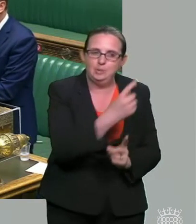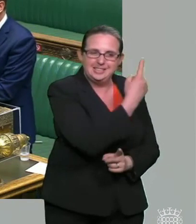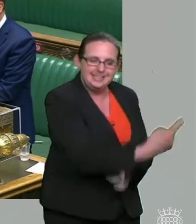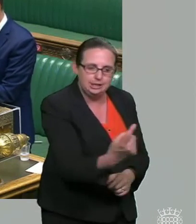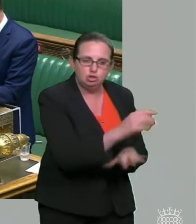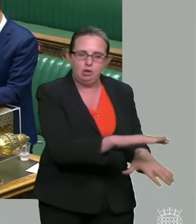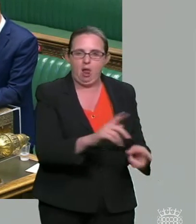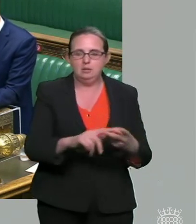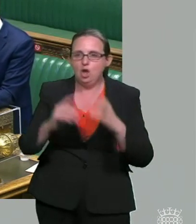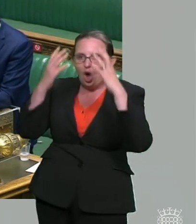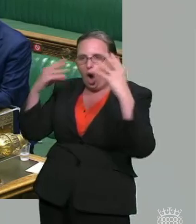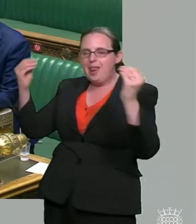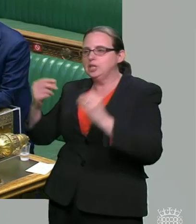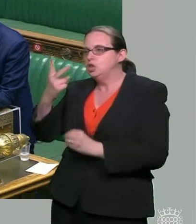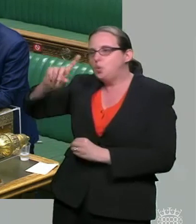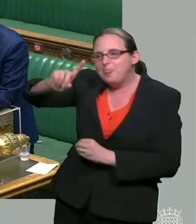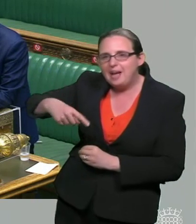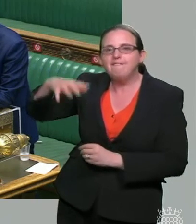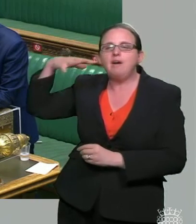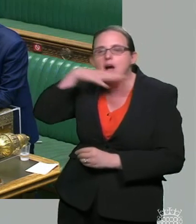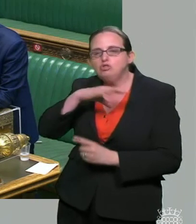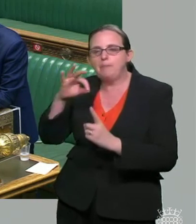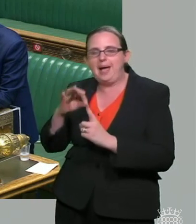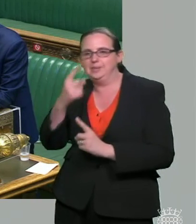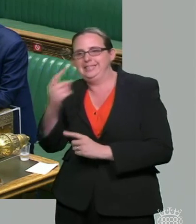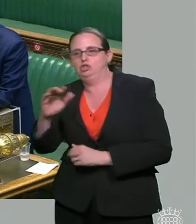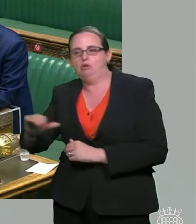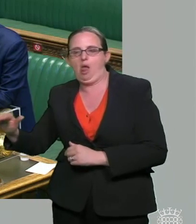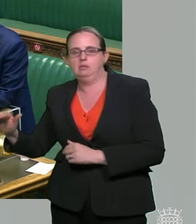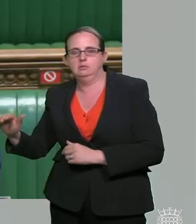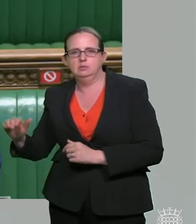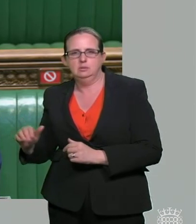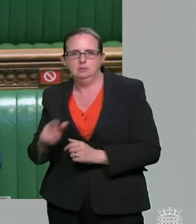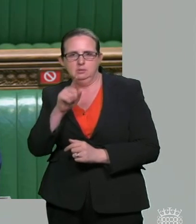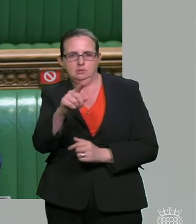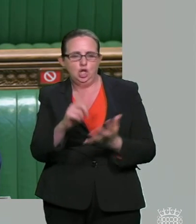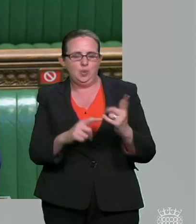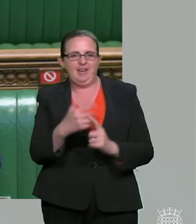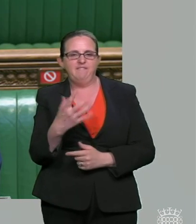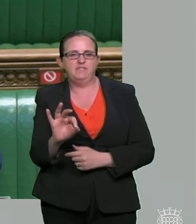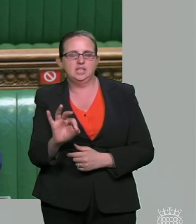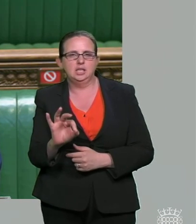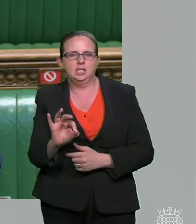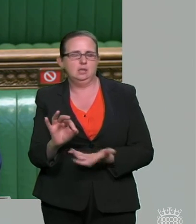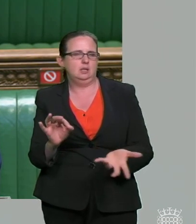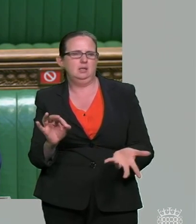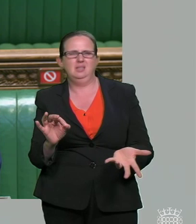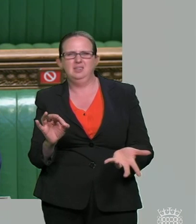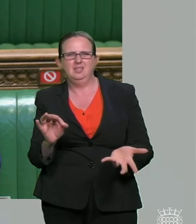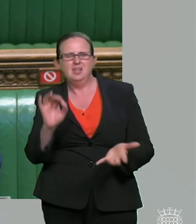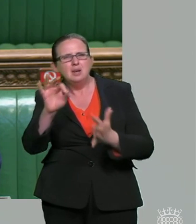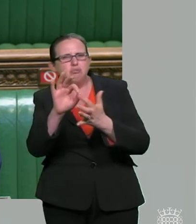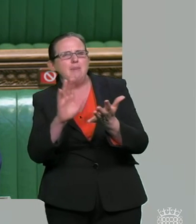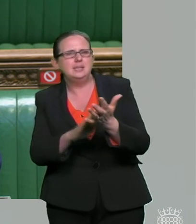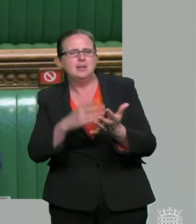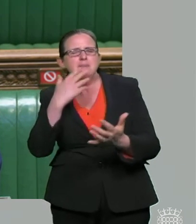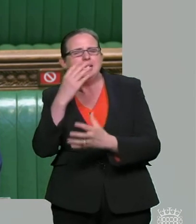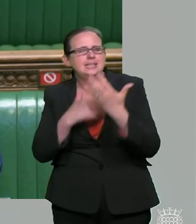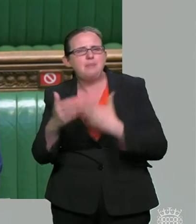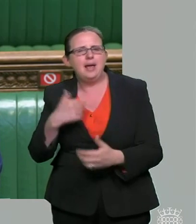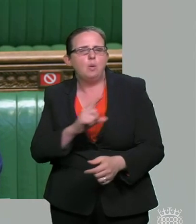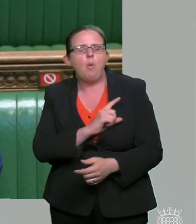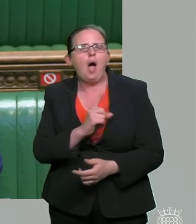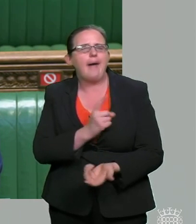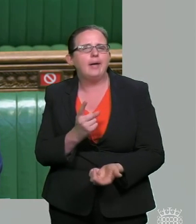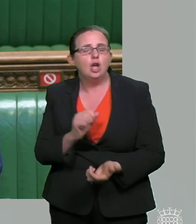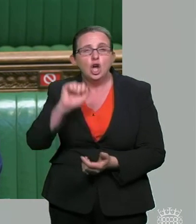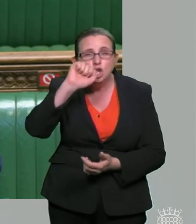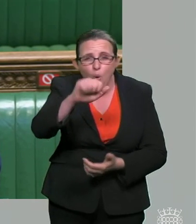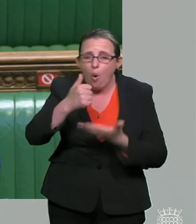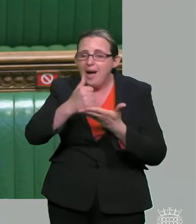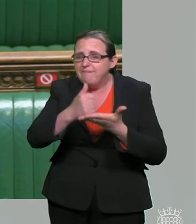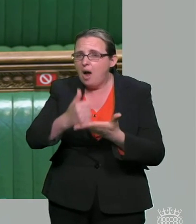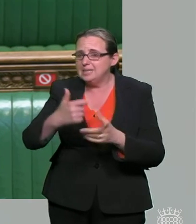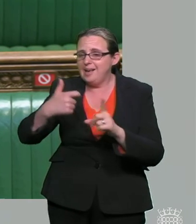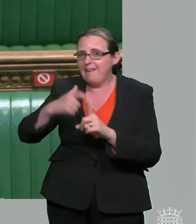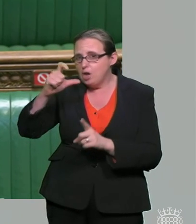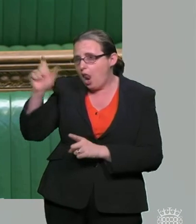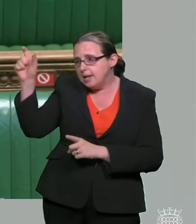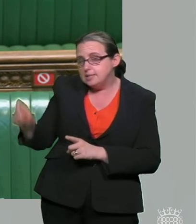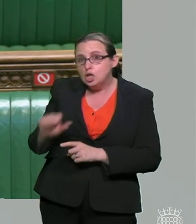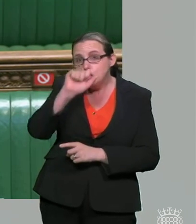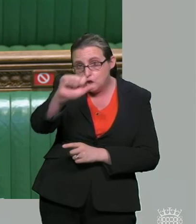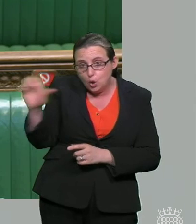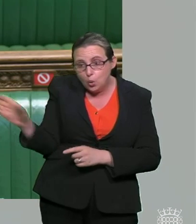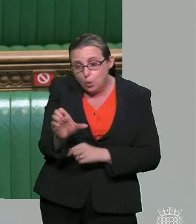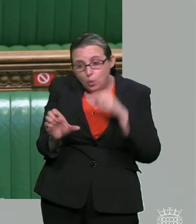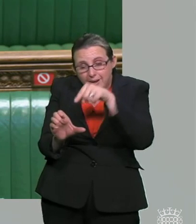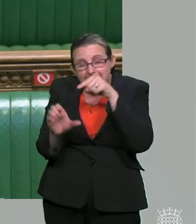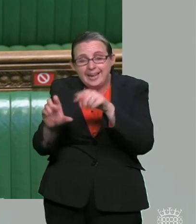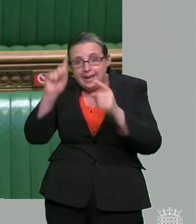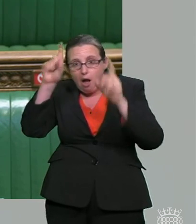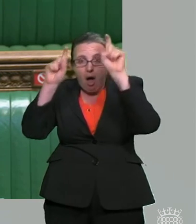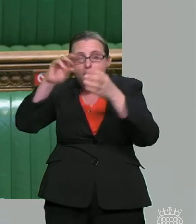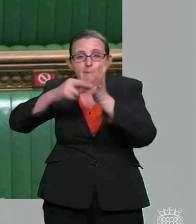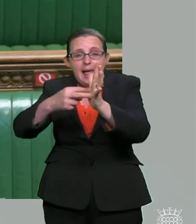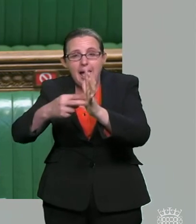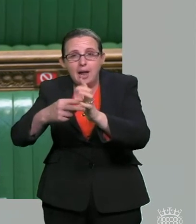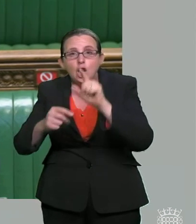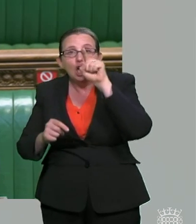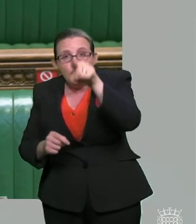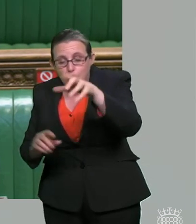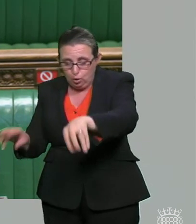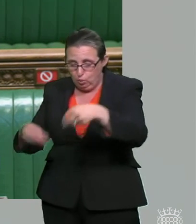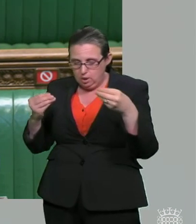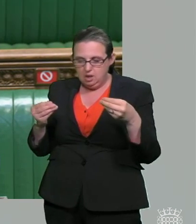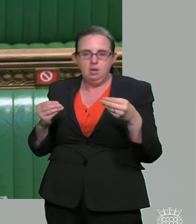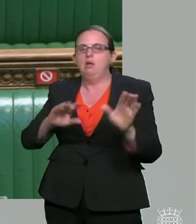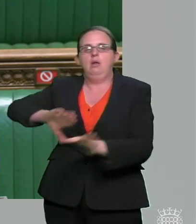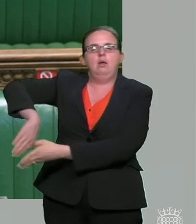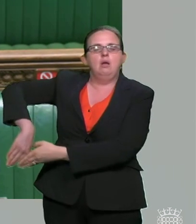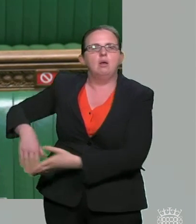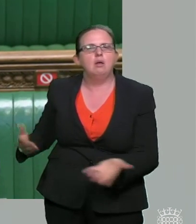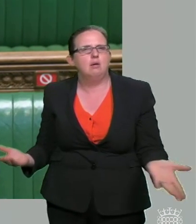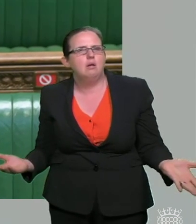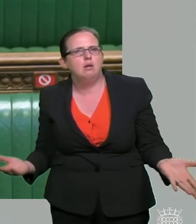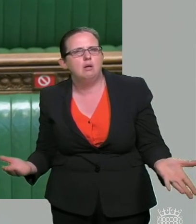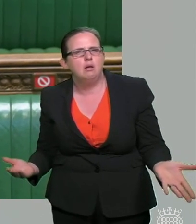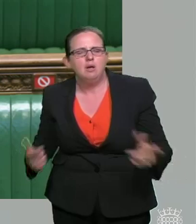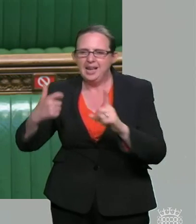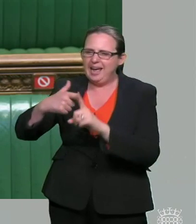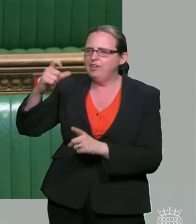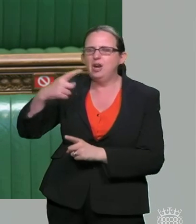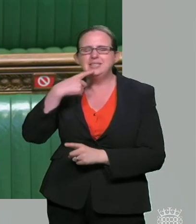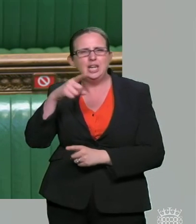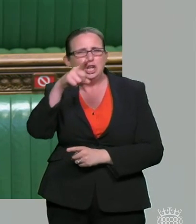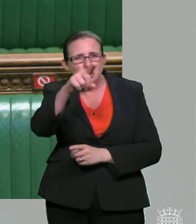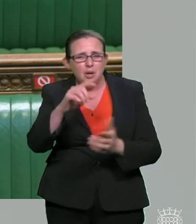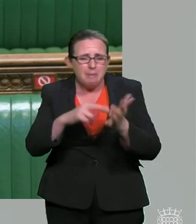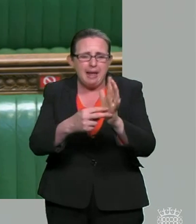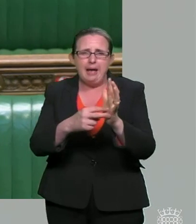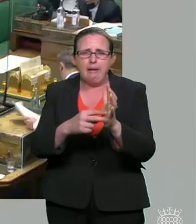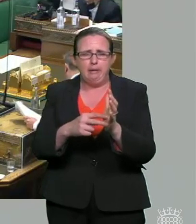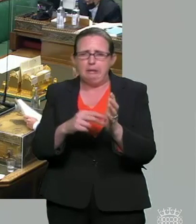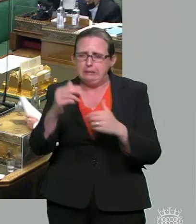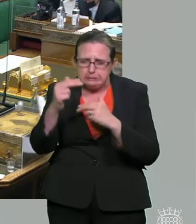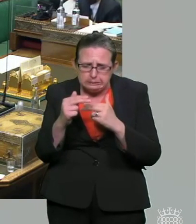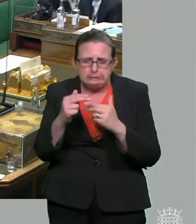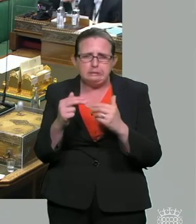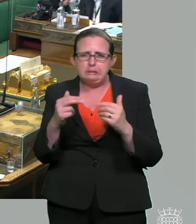So can the Prime Minister explain why, when he was told by the expert he appointed that only an ambitious, fully funded catch-up plan would do, he came up with something that, in the words of the same expert, is too small, too narrow and too slow?